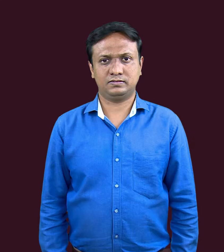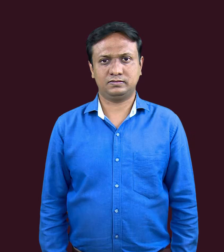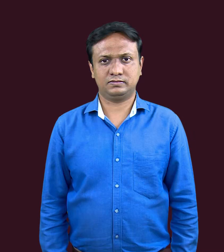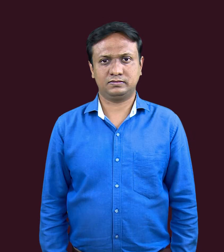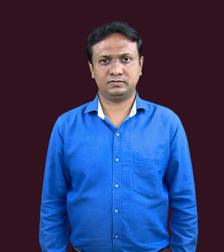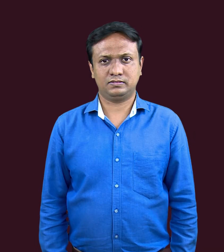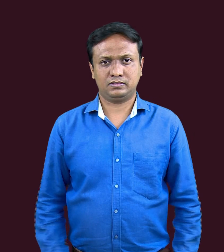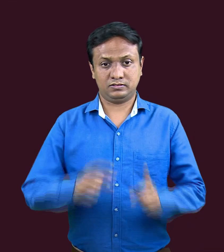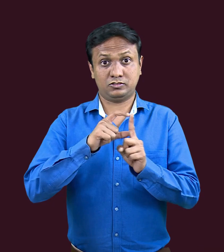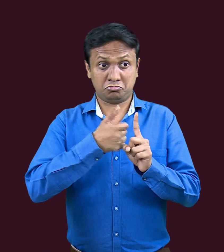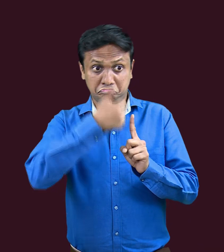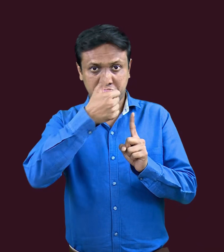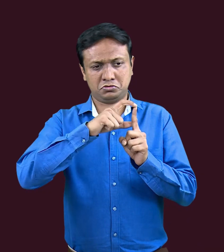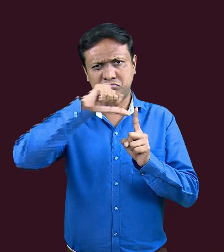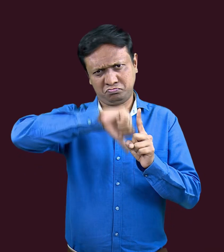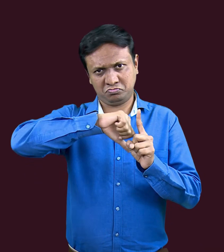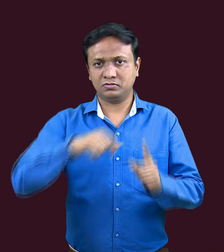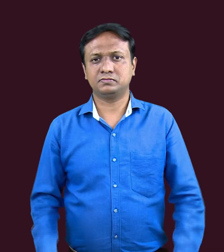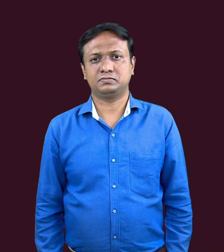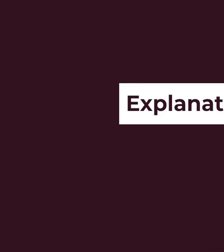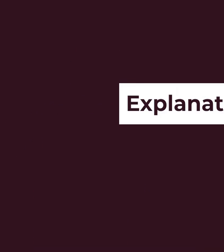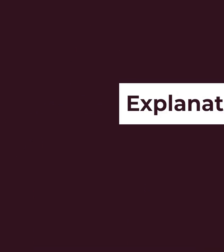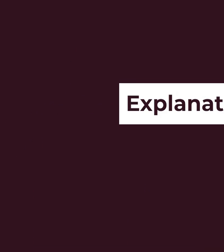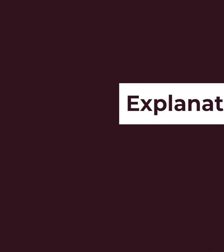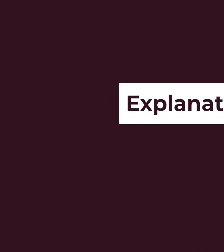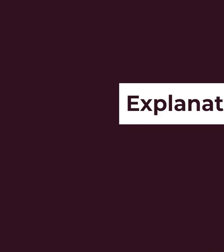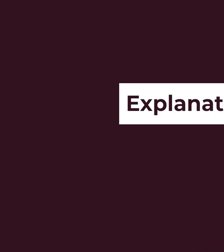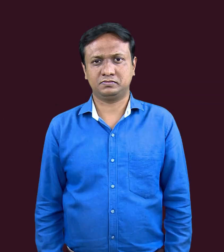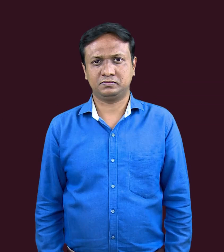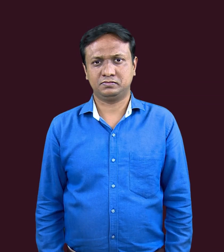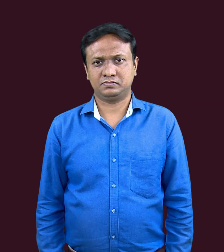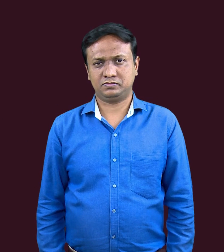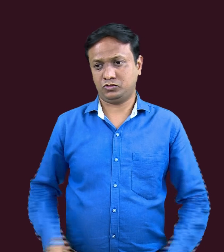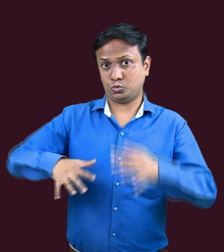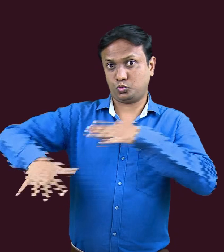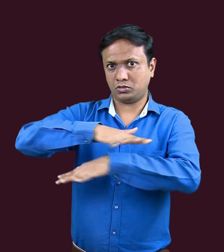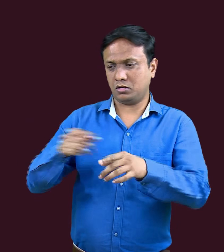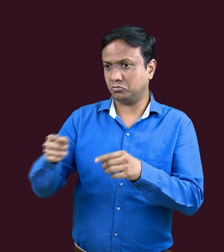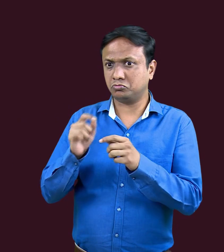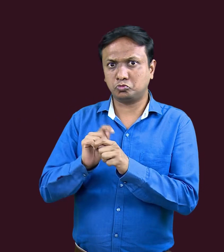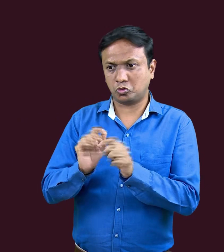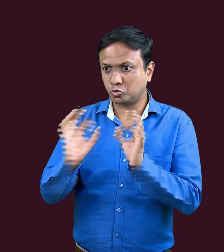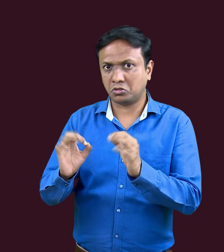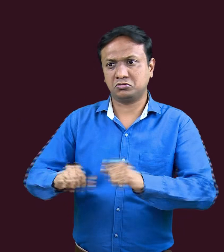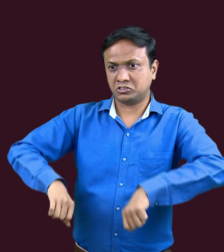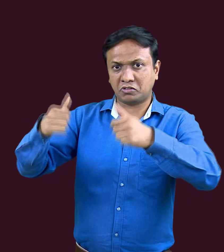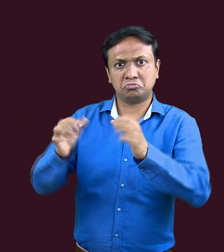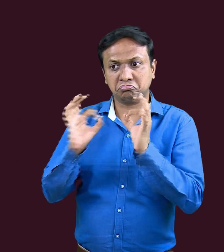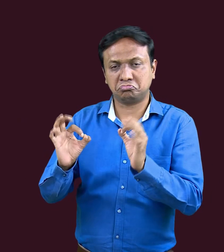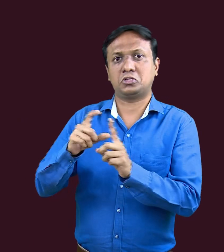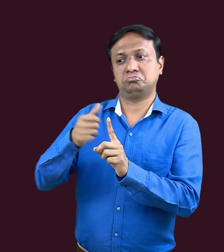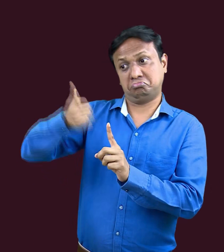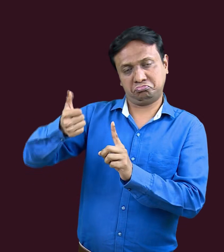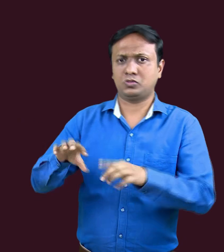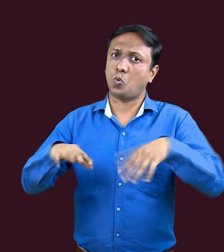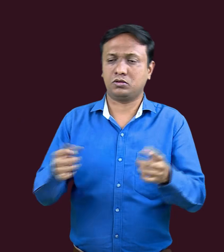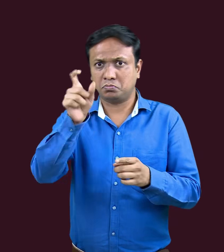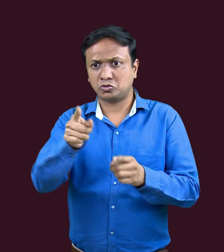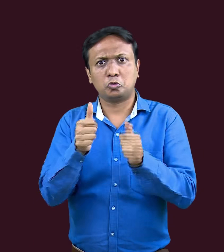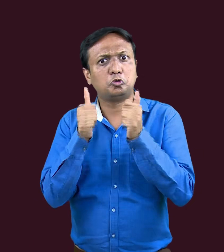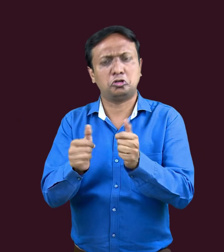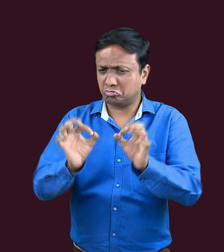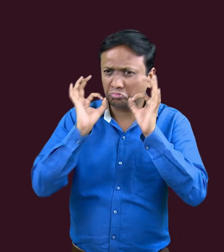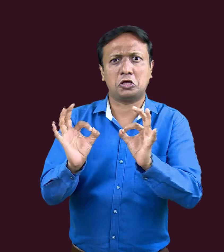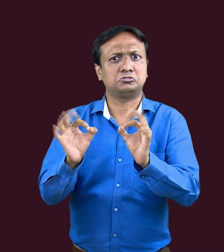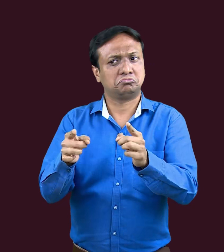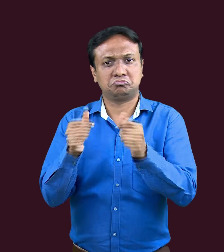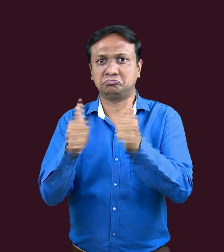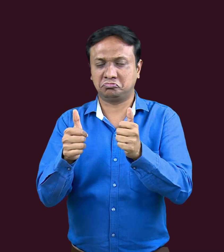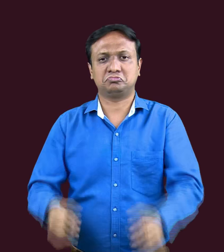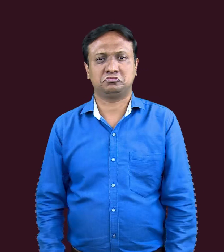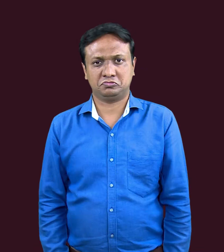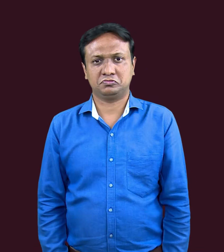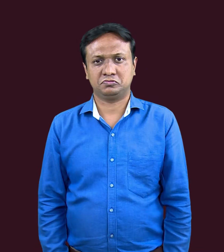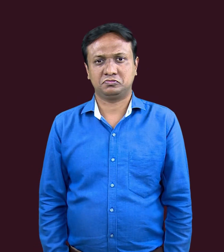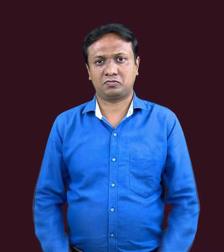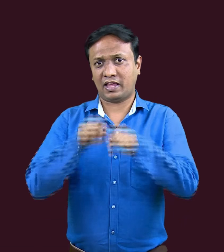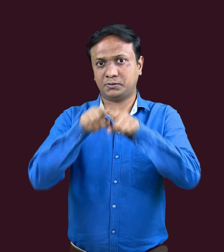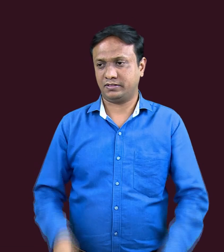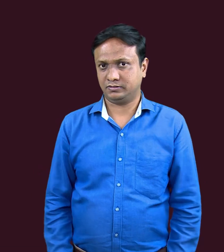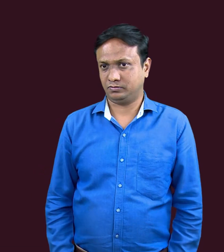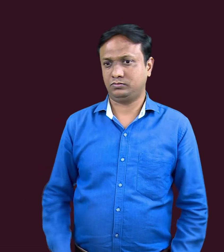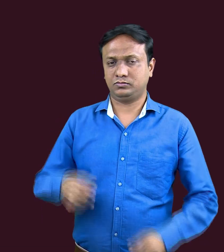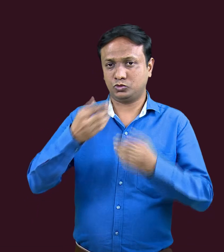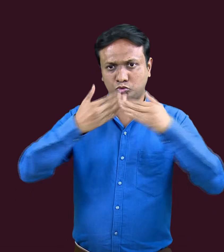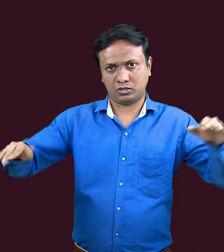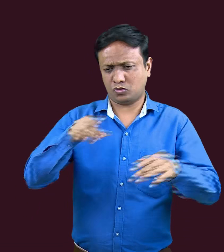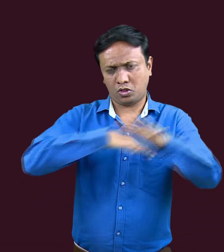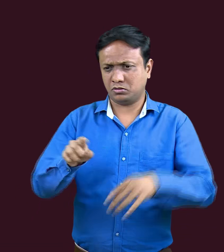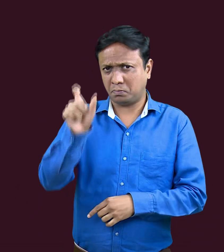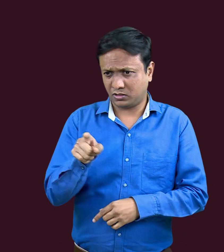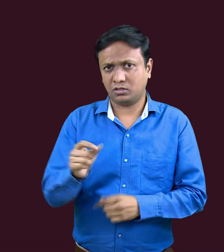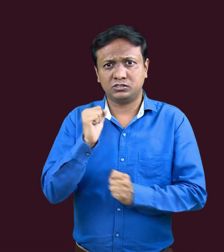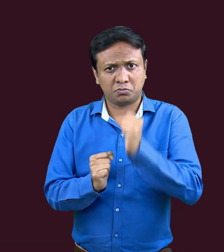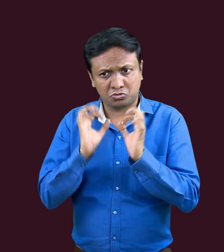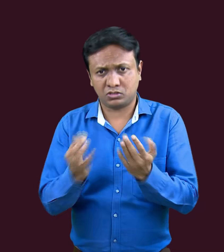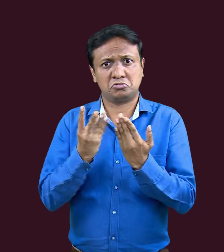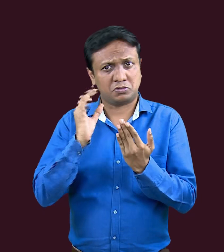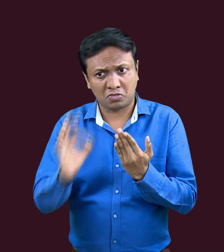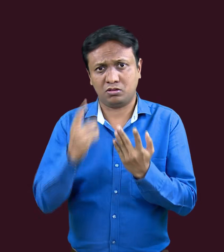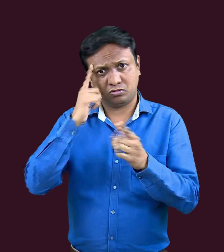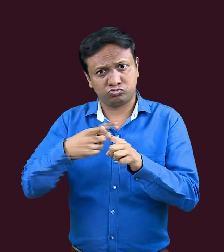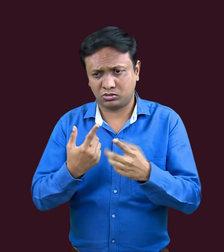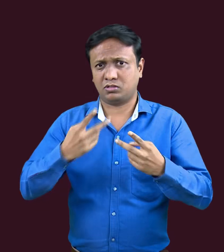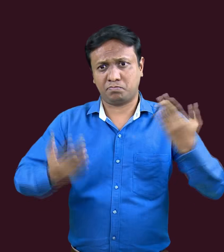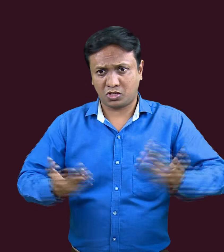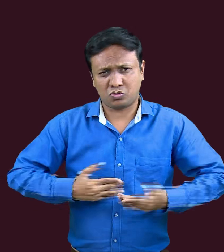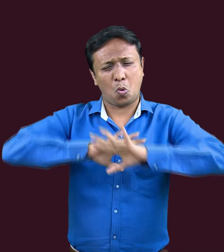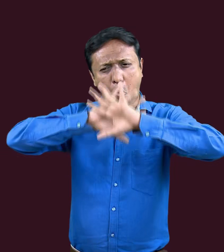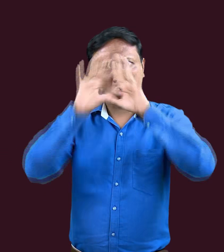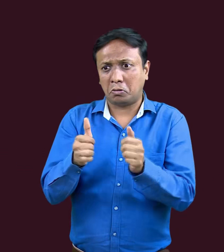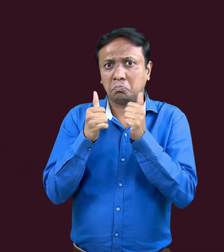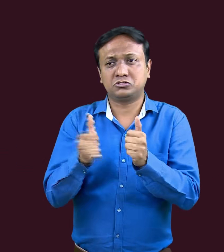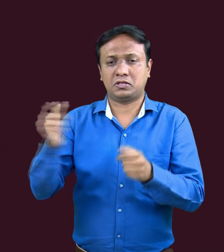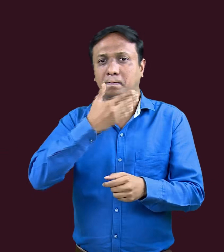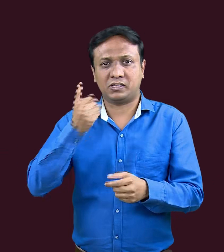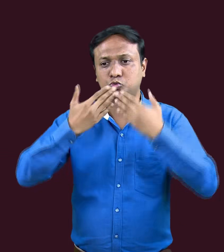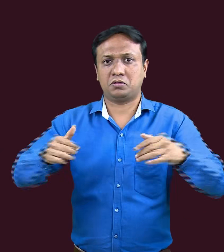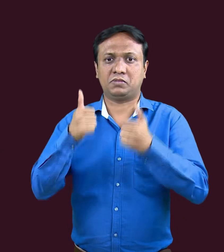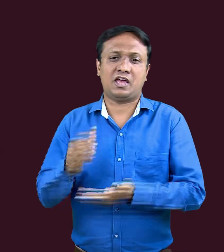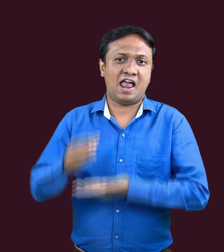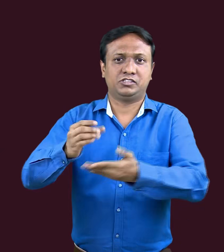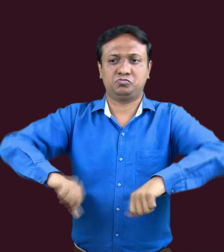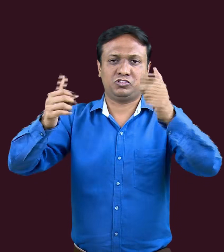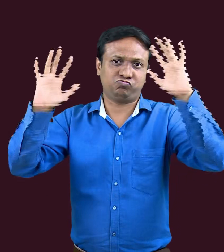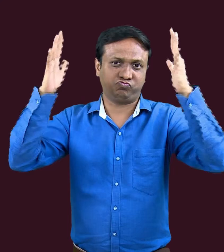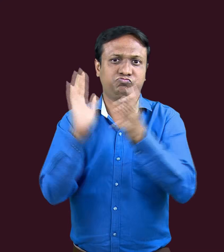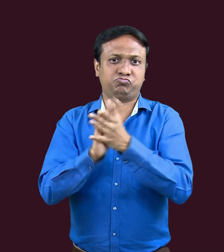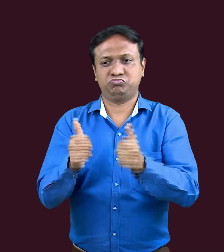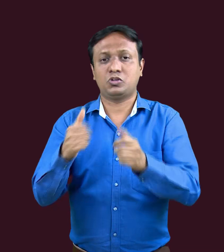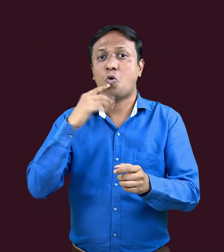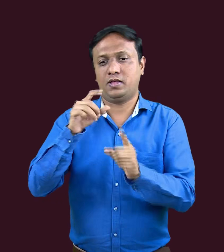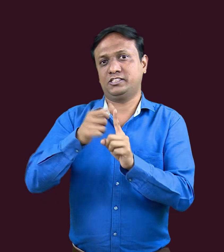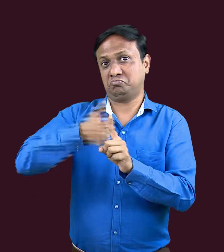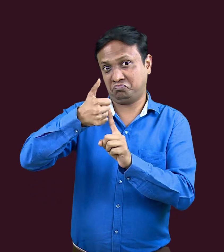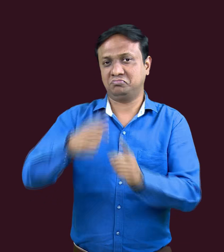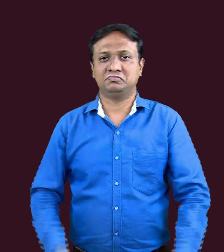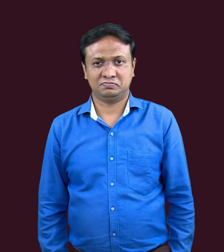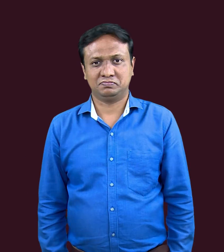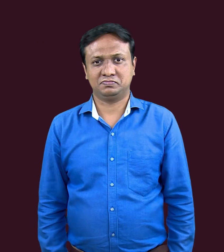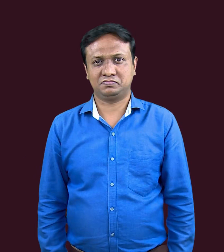Deserve